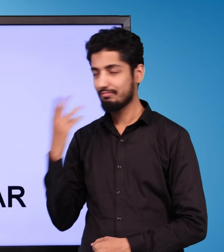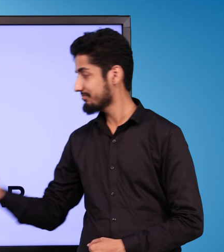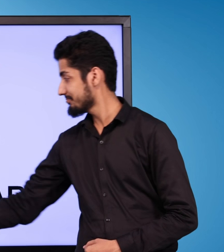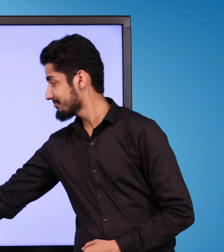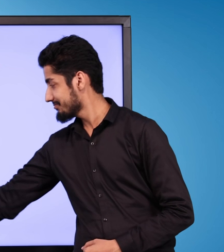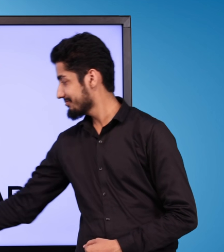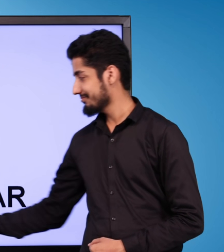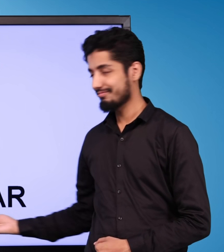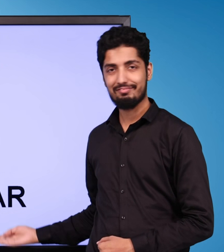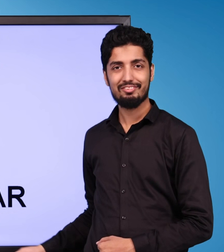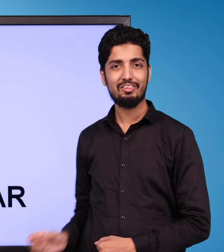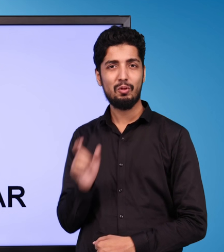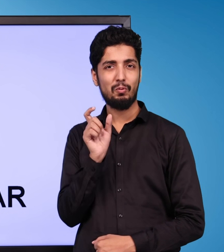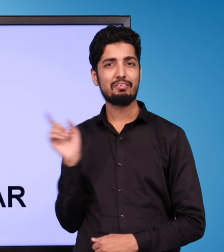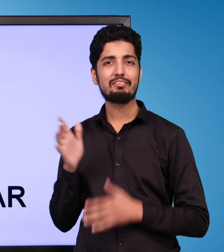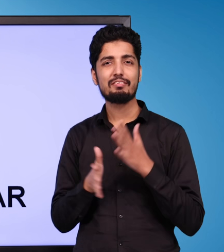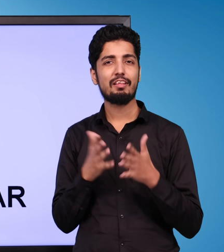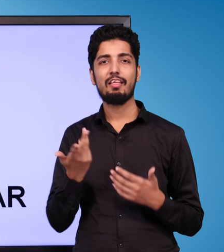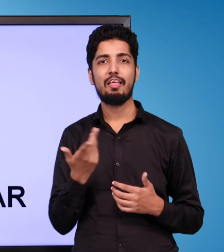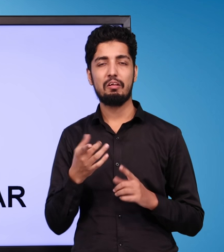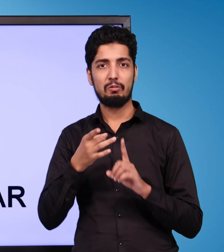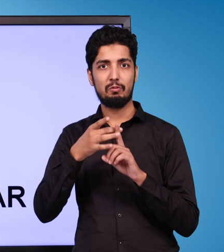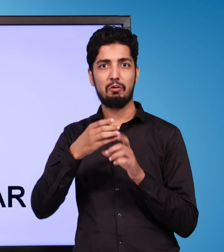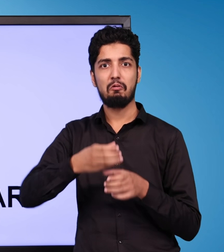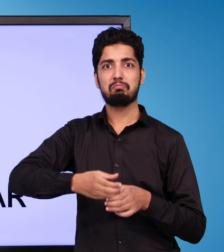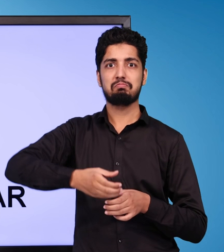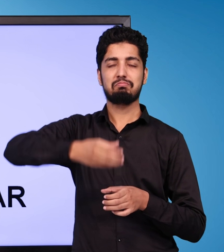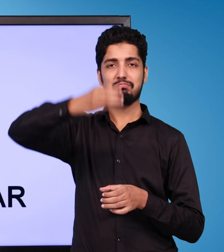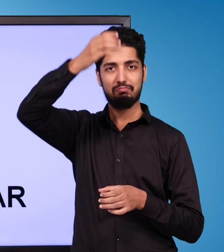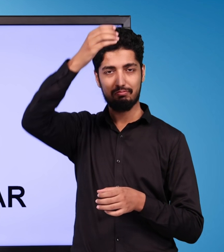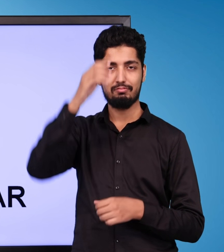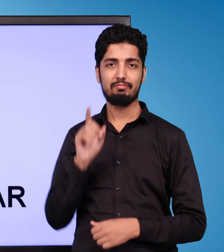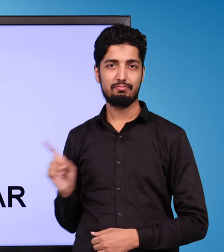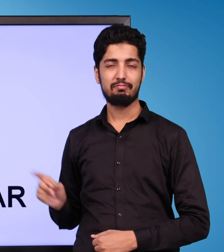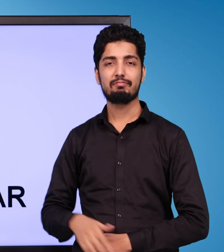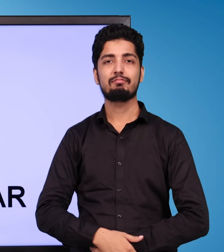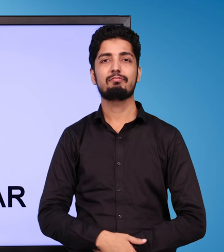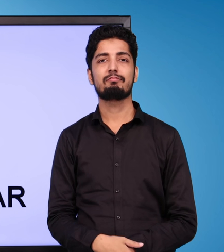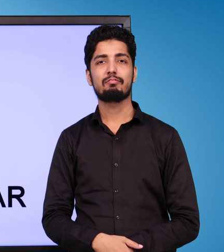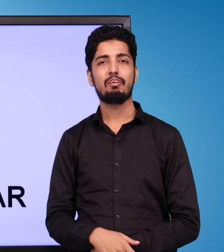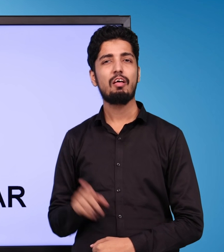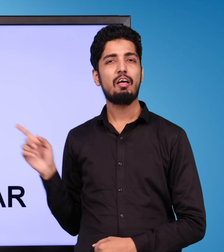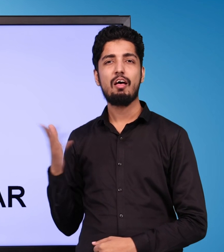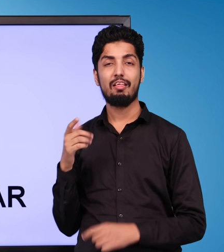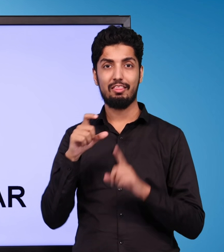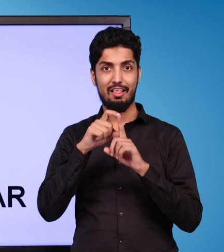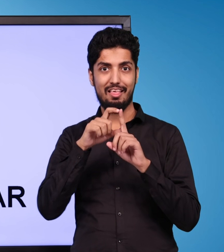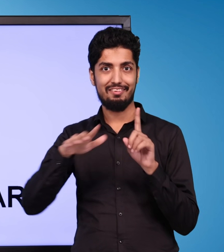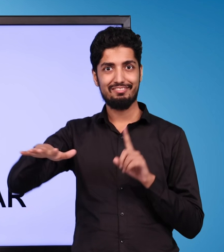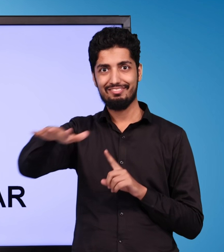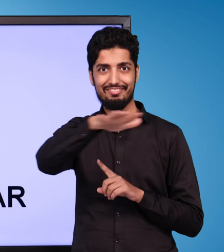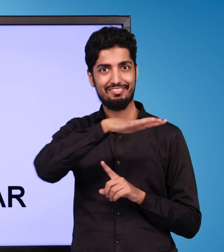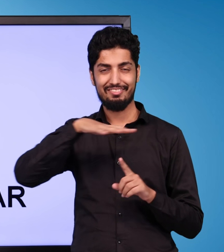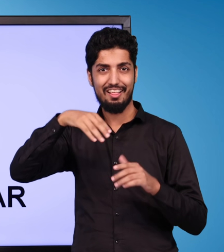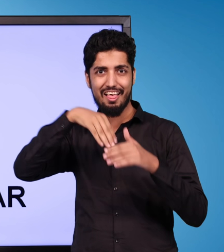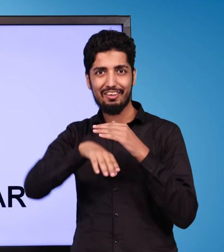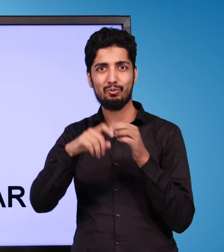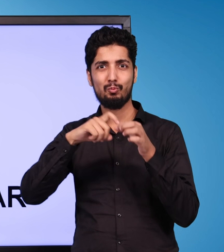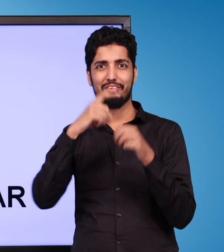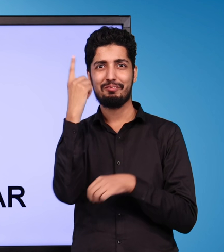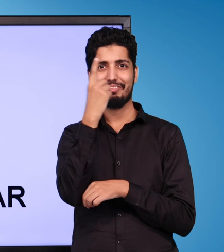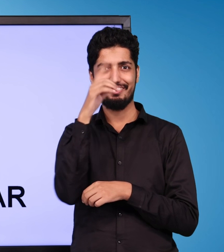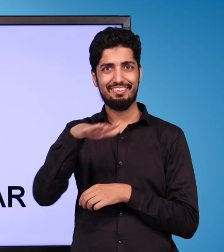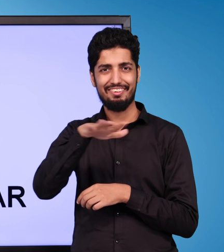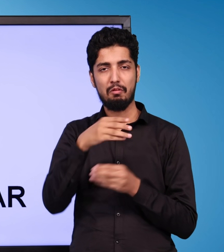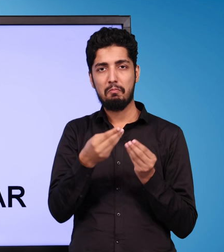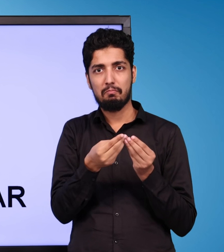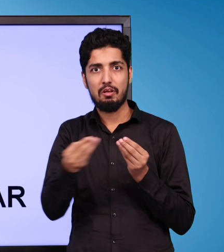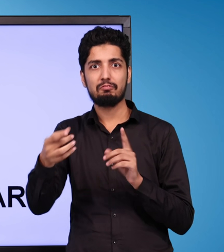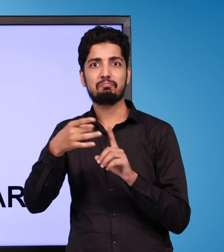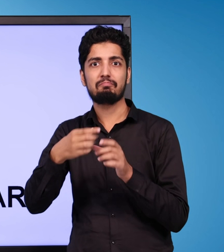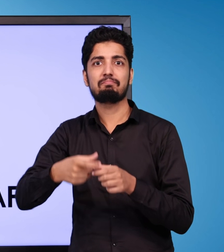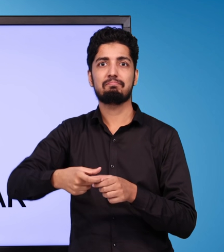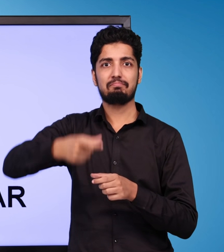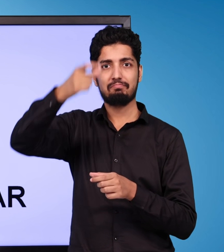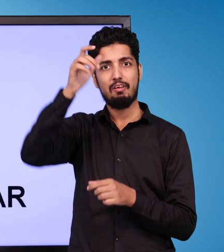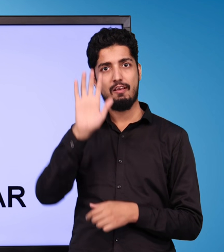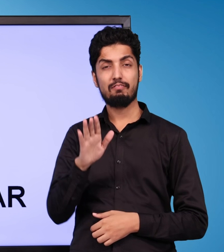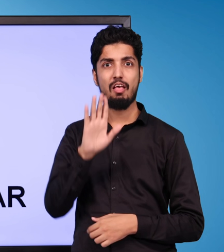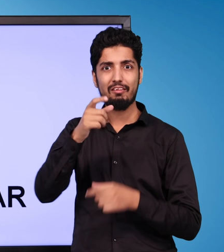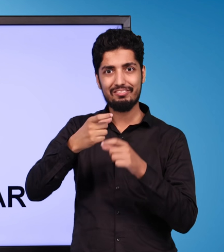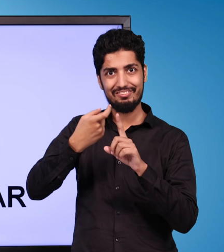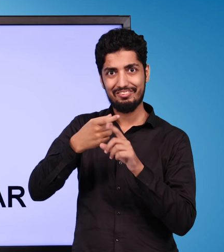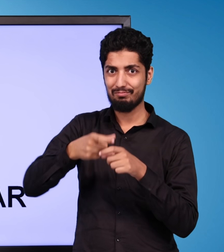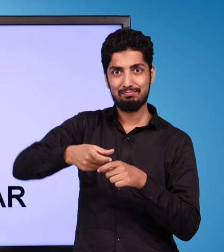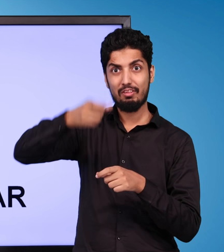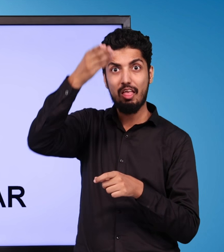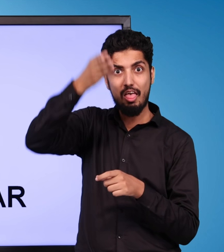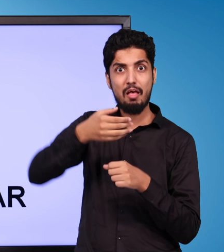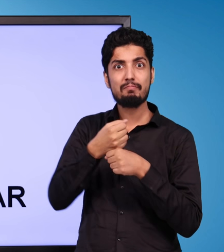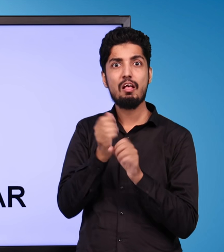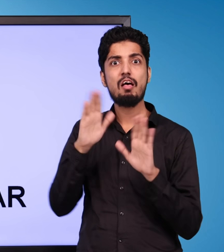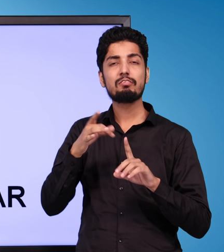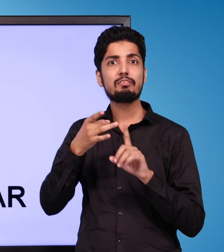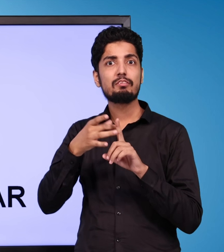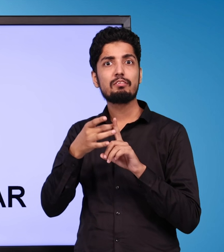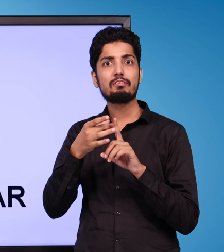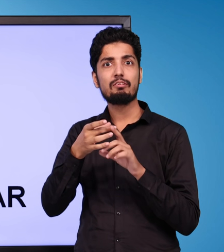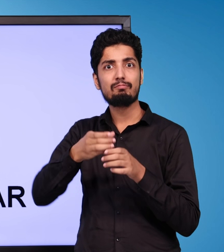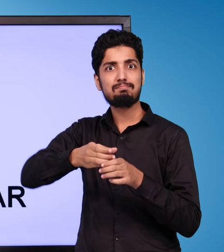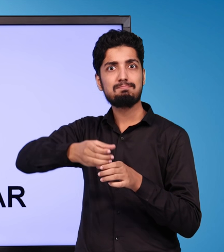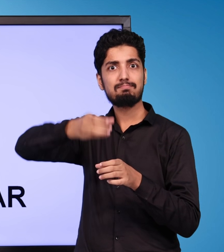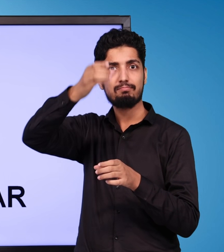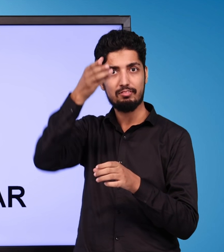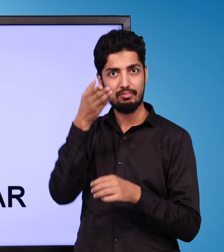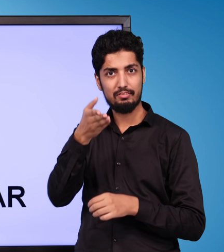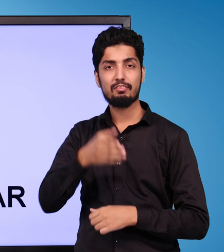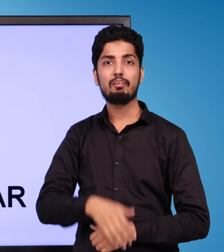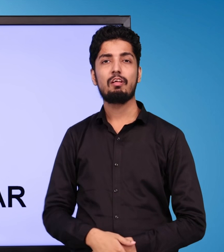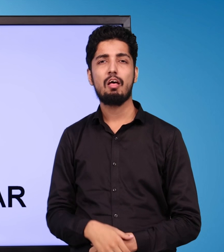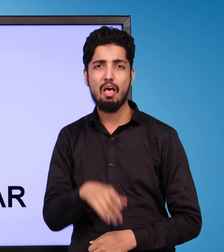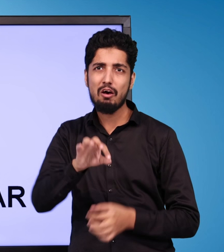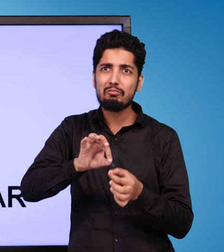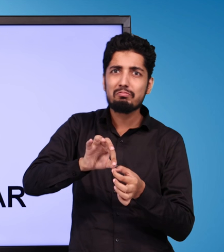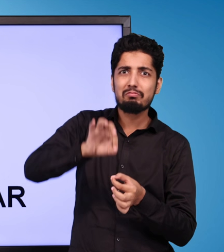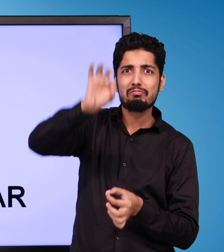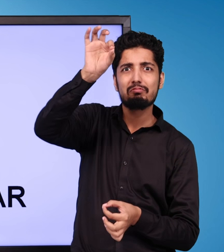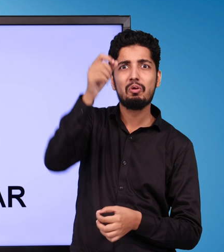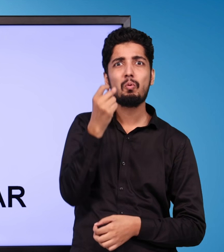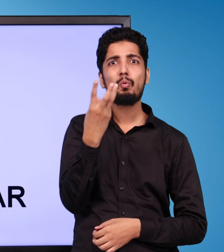Iron Pillar This is the sign for the Iron Pillar. It is located near the Qutab Minar in Delhi. It is made of iron.